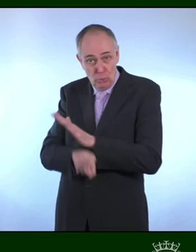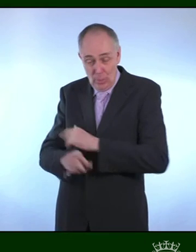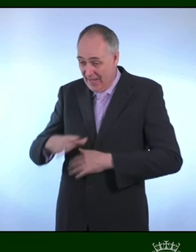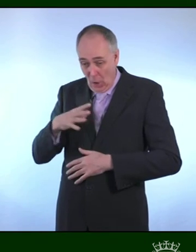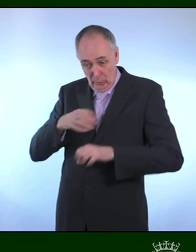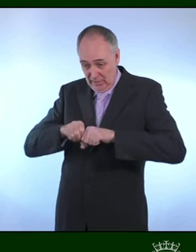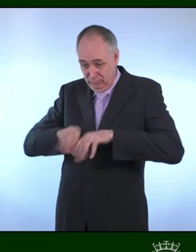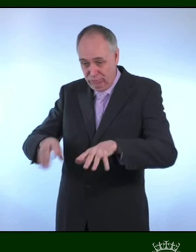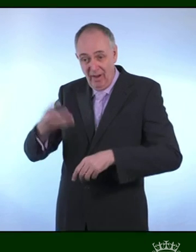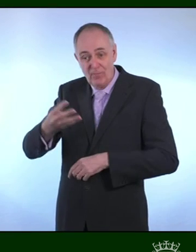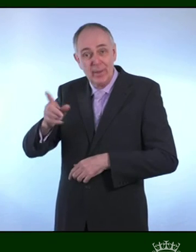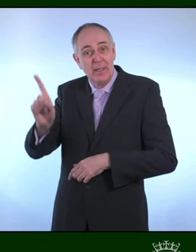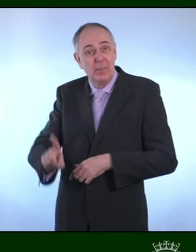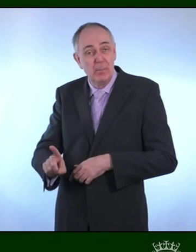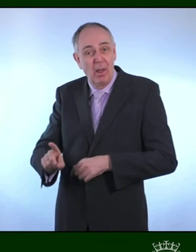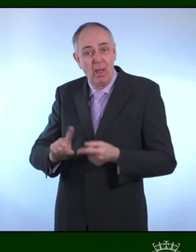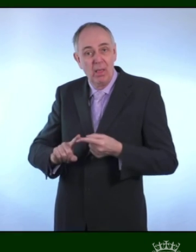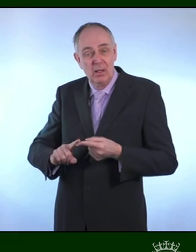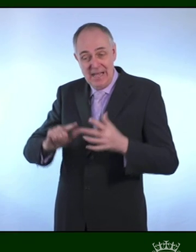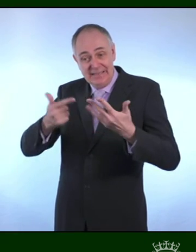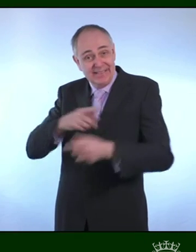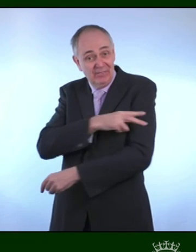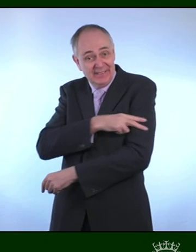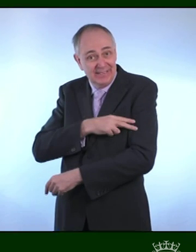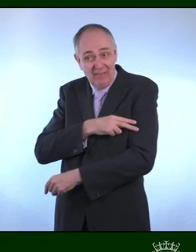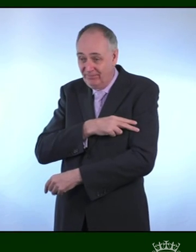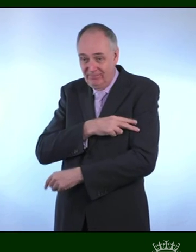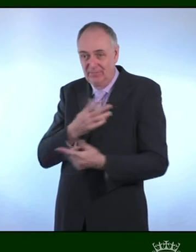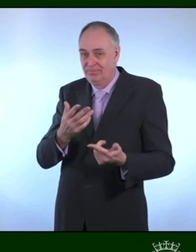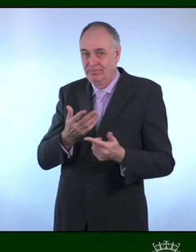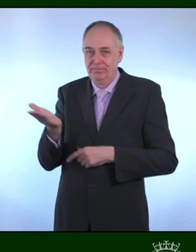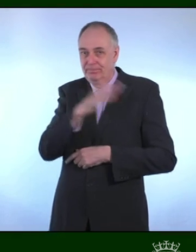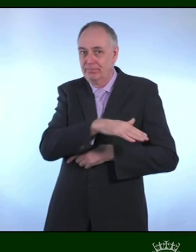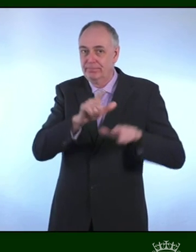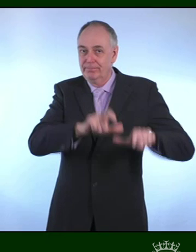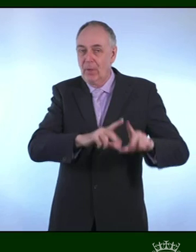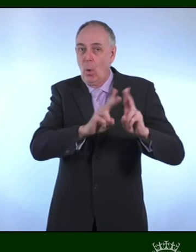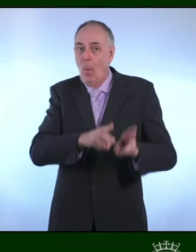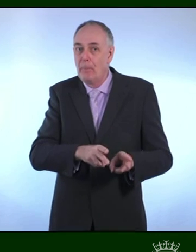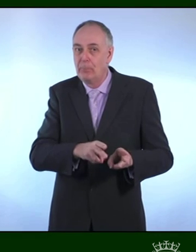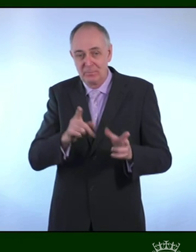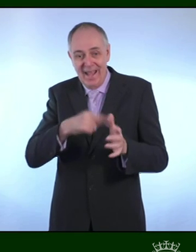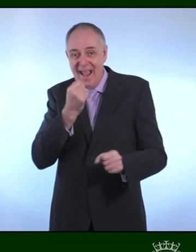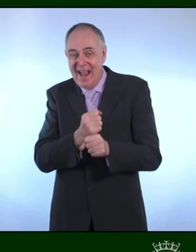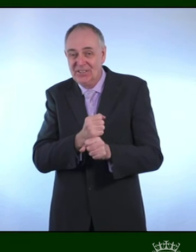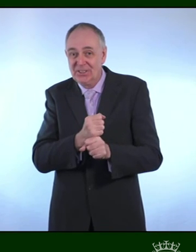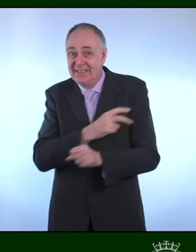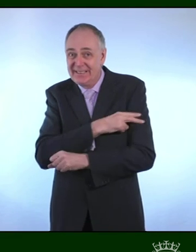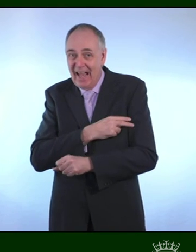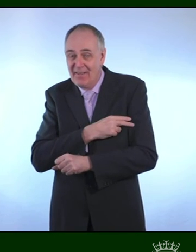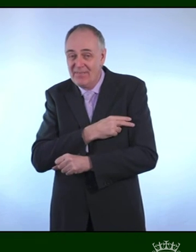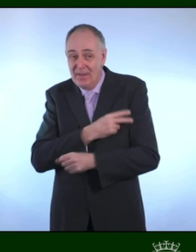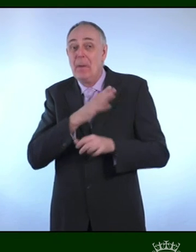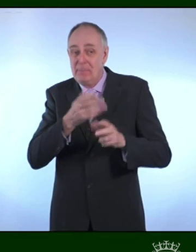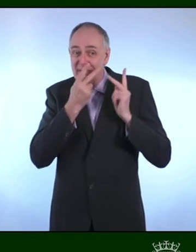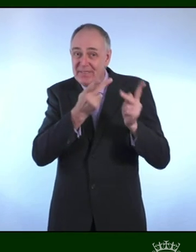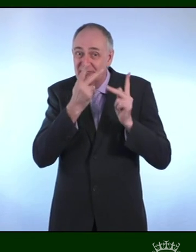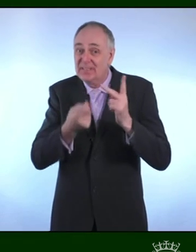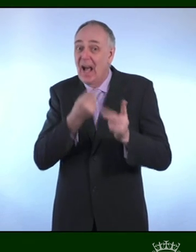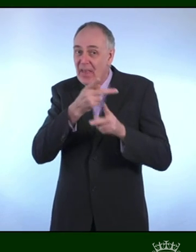Seven of the staff were off sick so that they could self-isolate—they were agency staff who had also been working in other care homes.